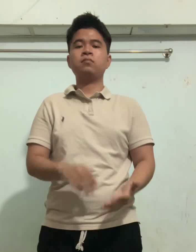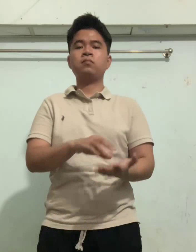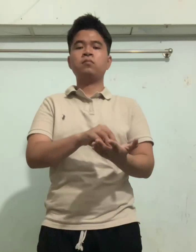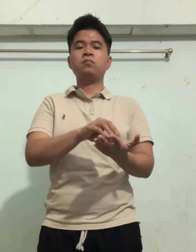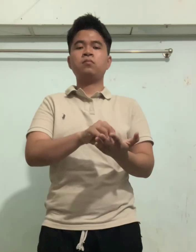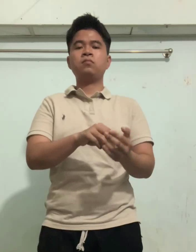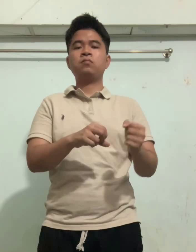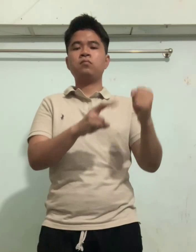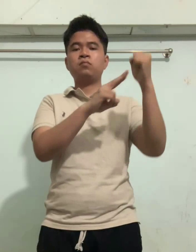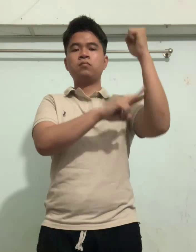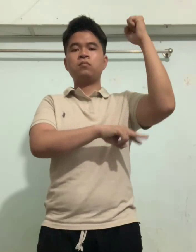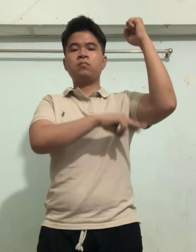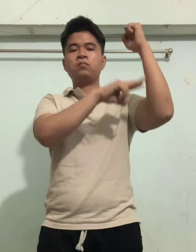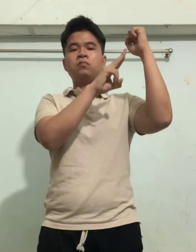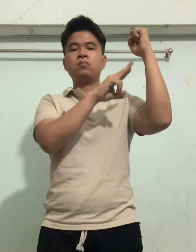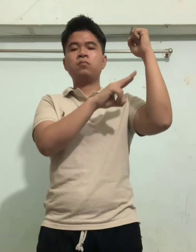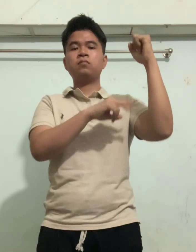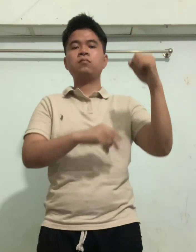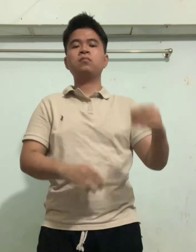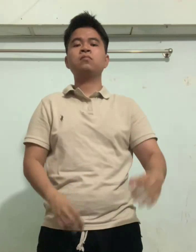tieng viet